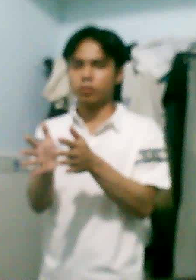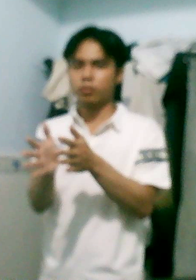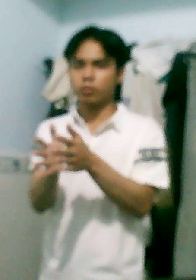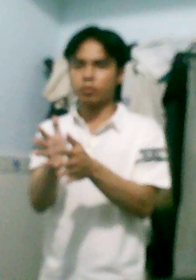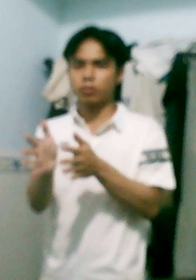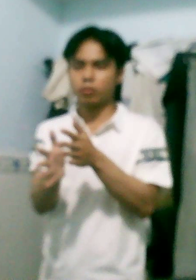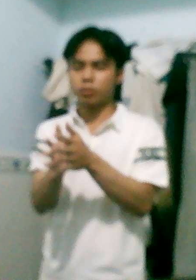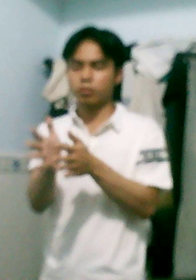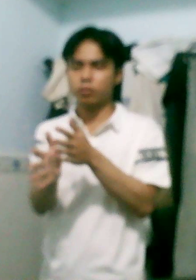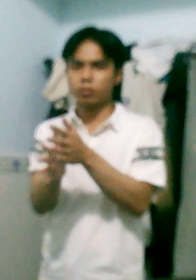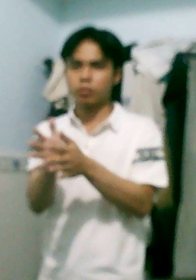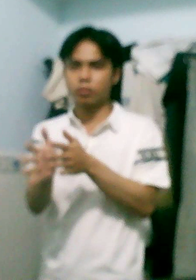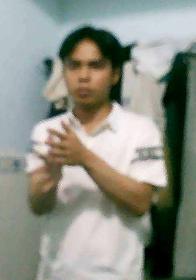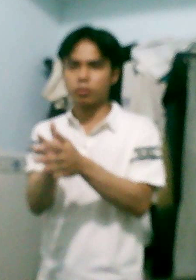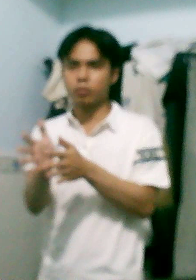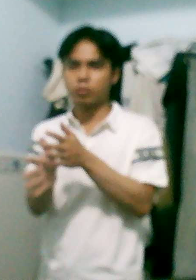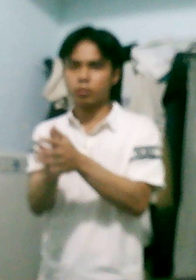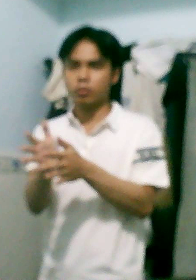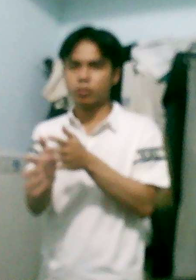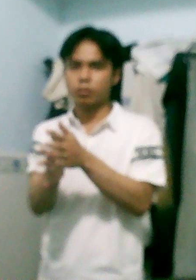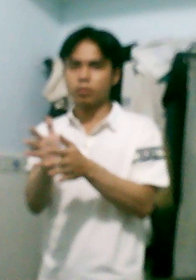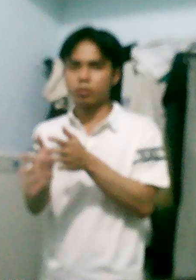ngon ngu ki hieu